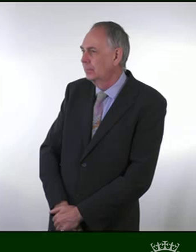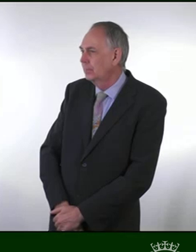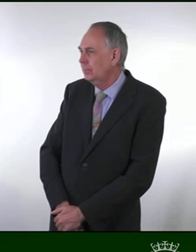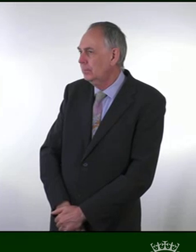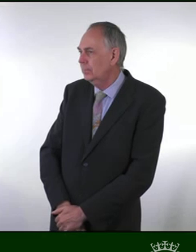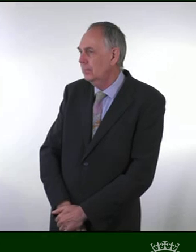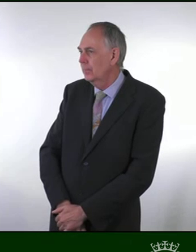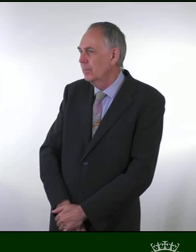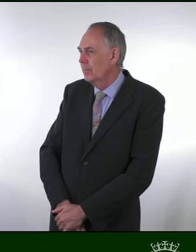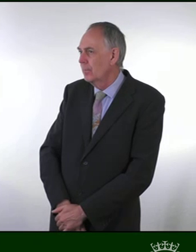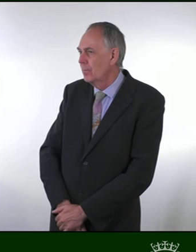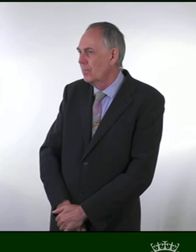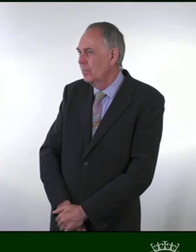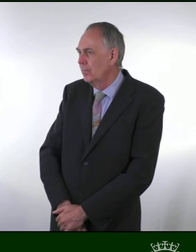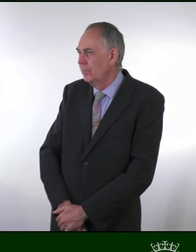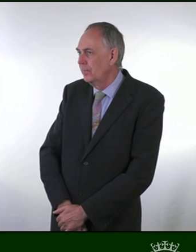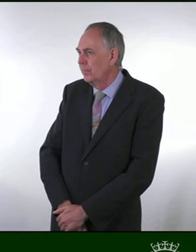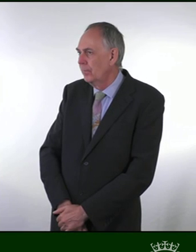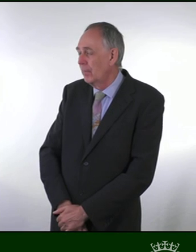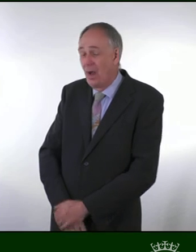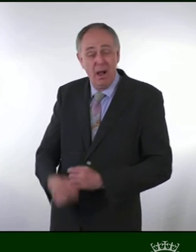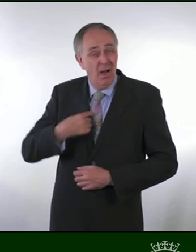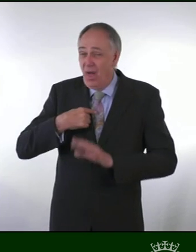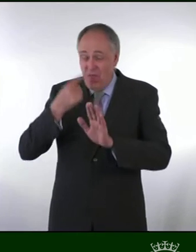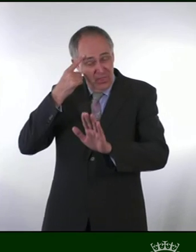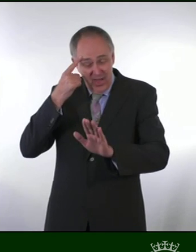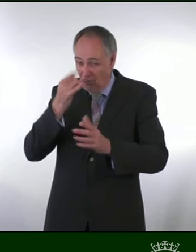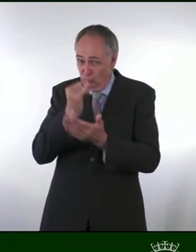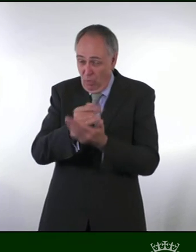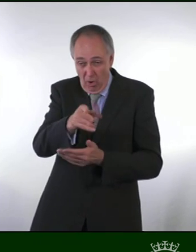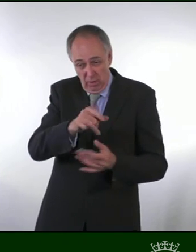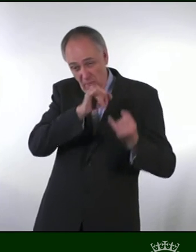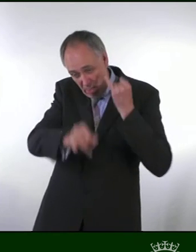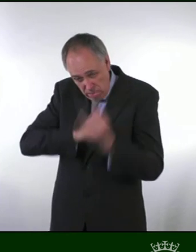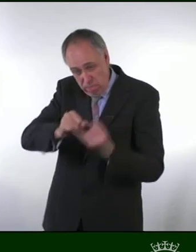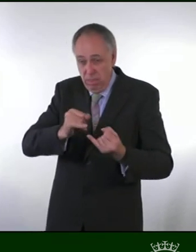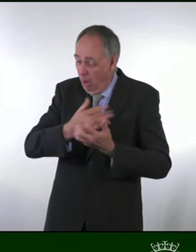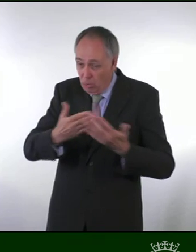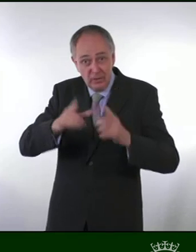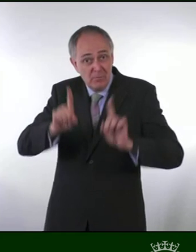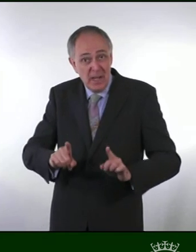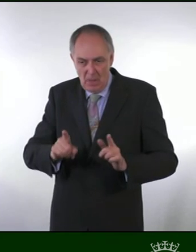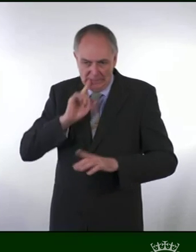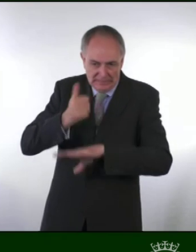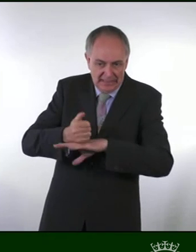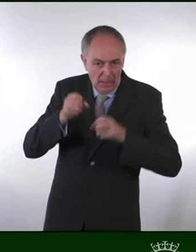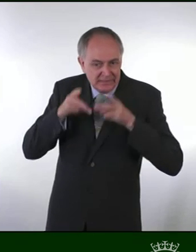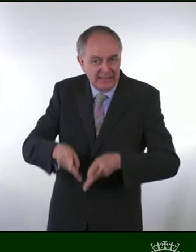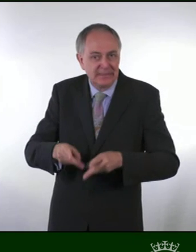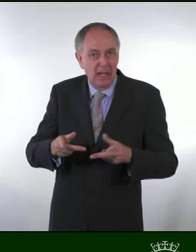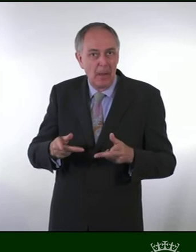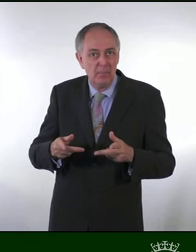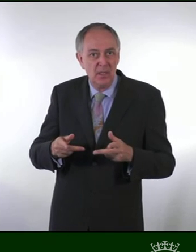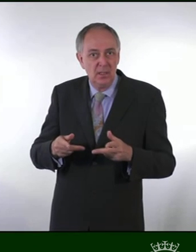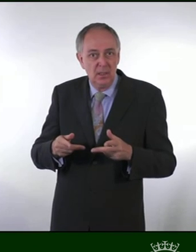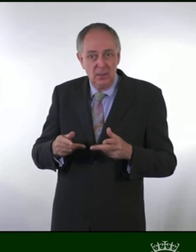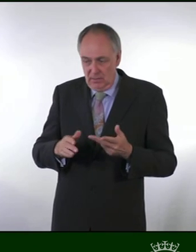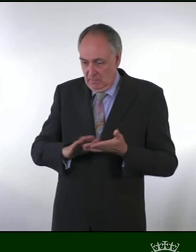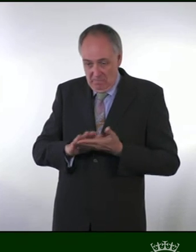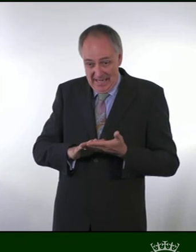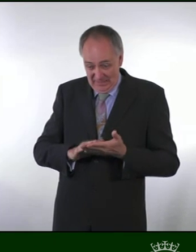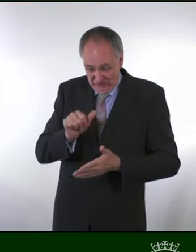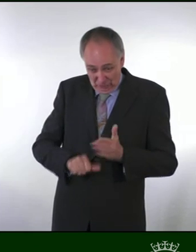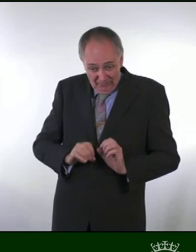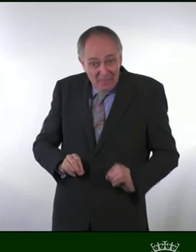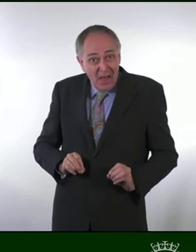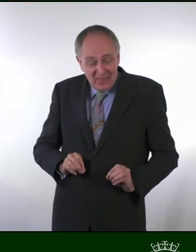I am afraid that the right honourable and learned Gentleman is casting aspersions on the efforts of the tens of thousands of people who have set up the test, track and trace system in this country from a standing start.